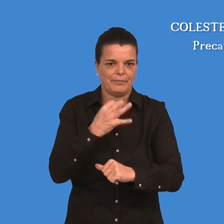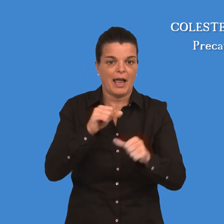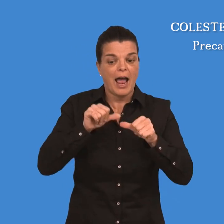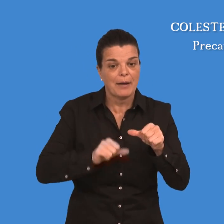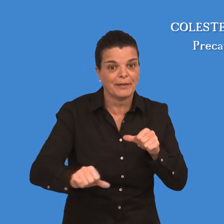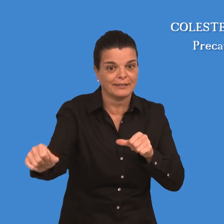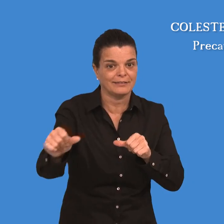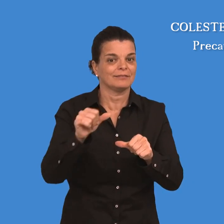a partir de